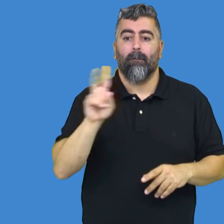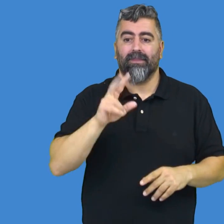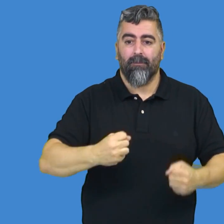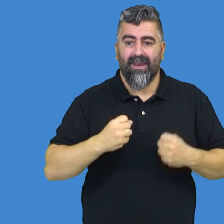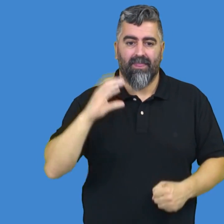fuerte